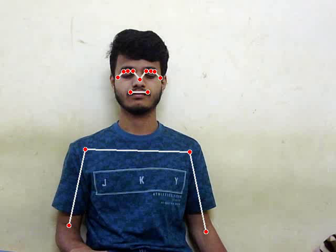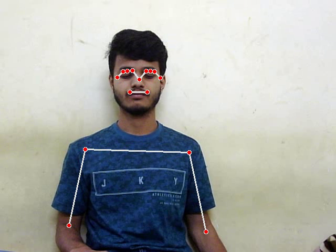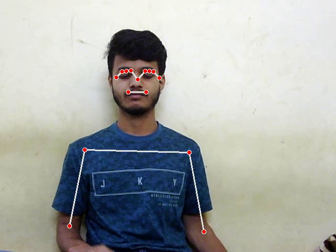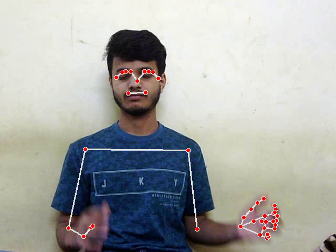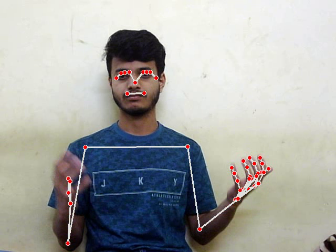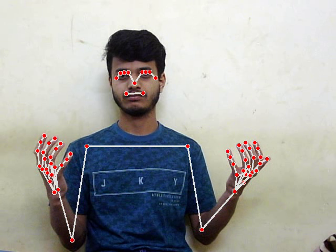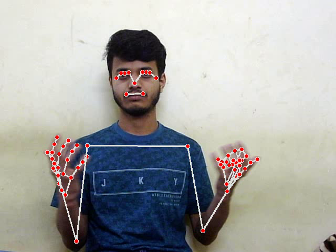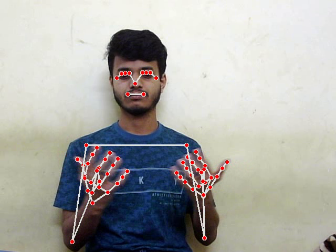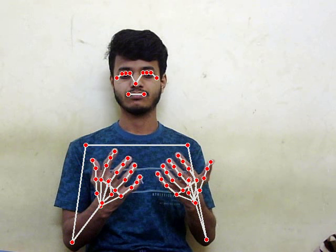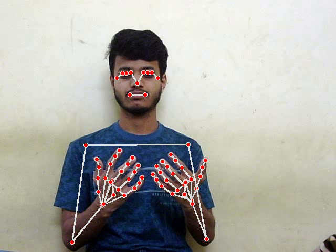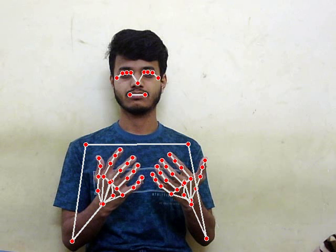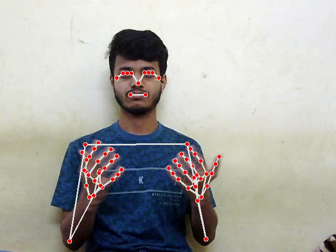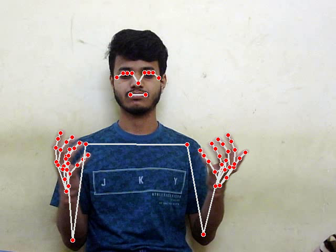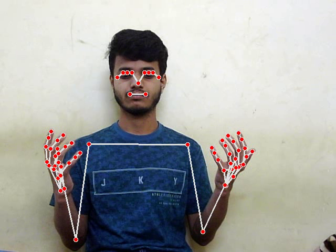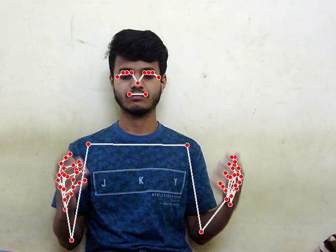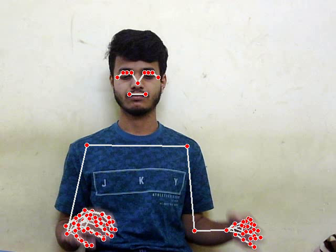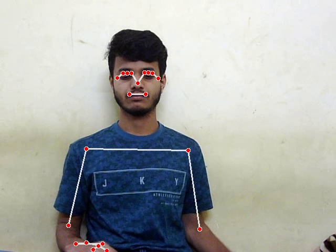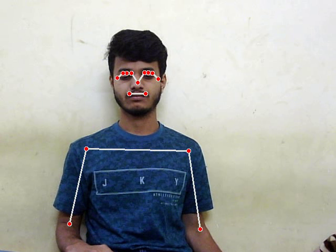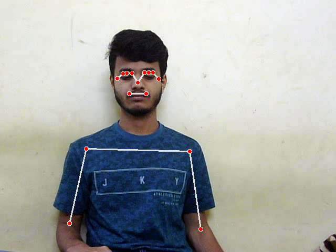what